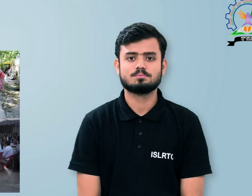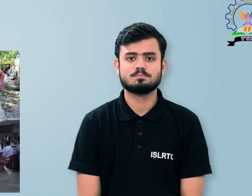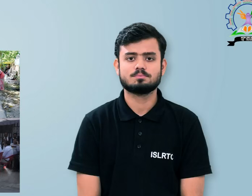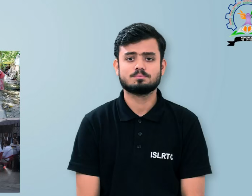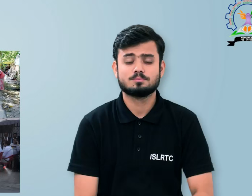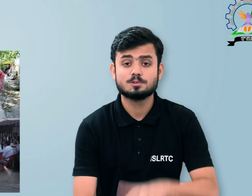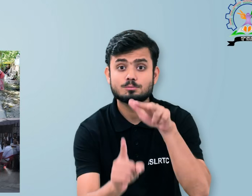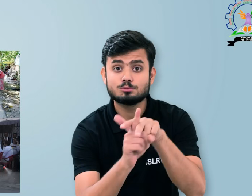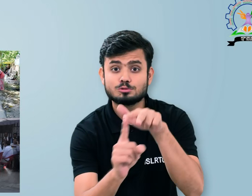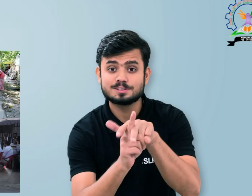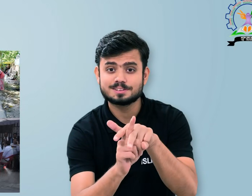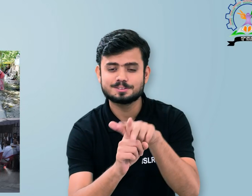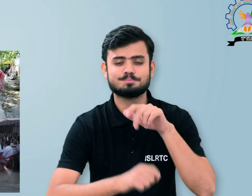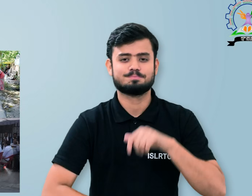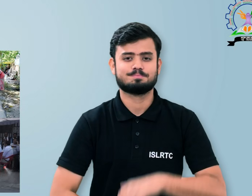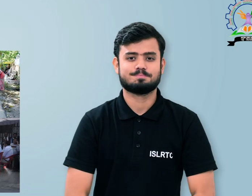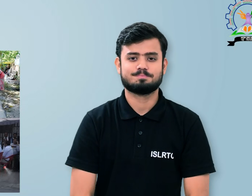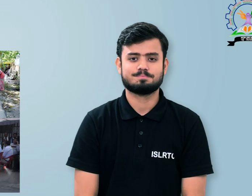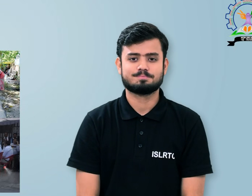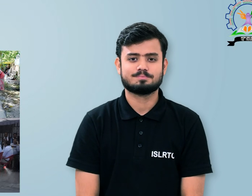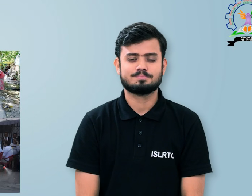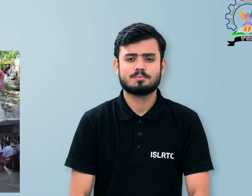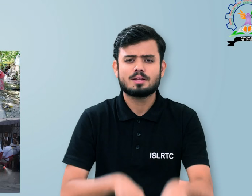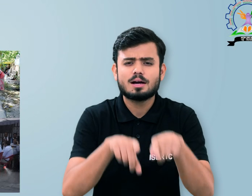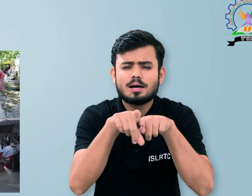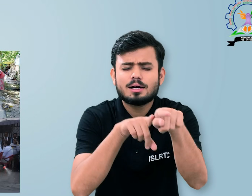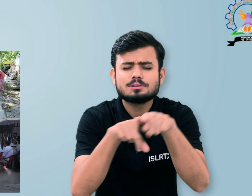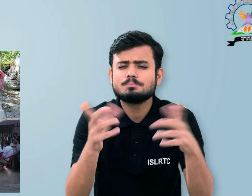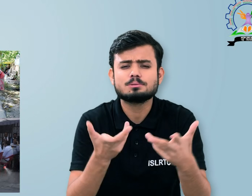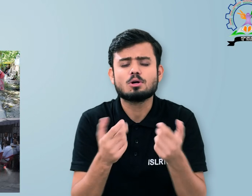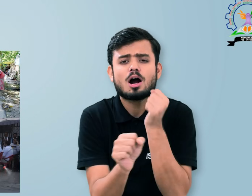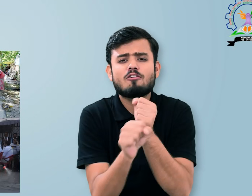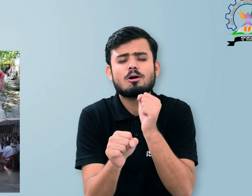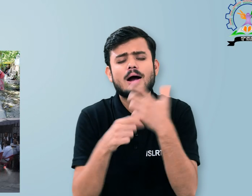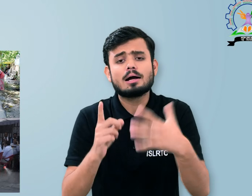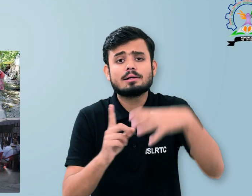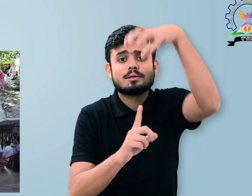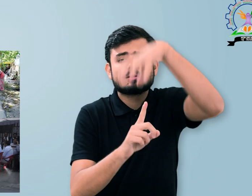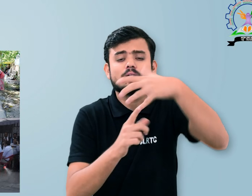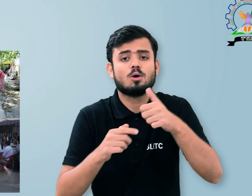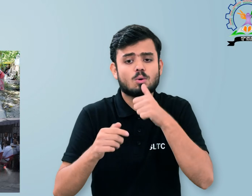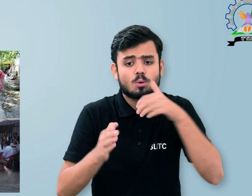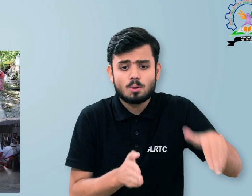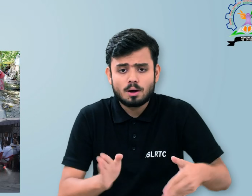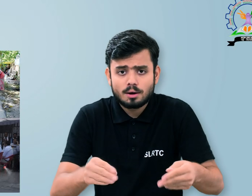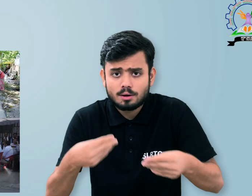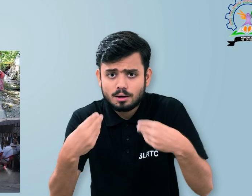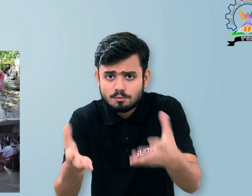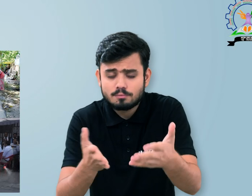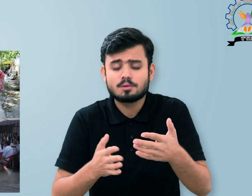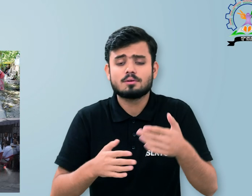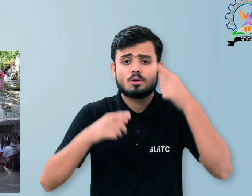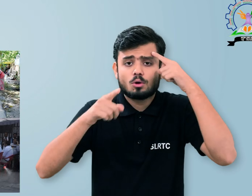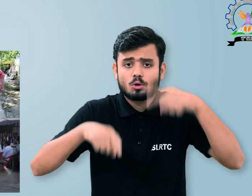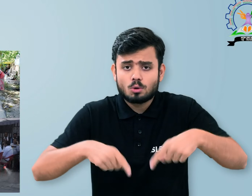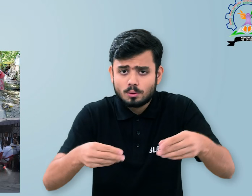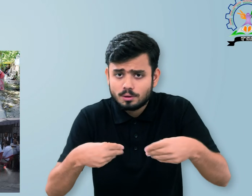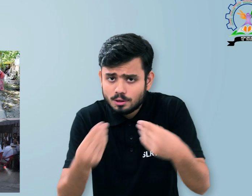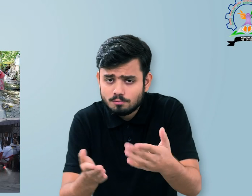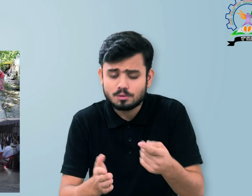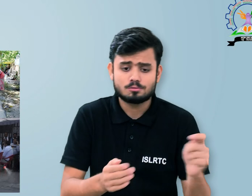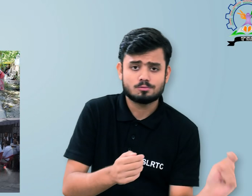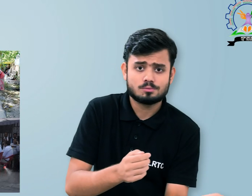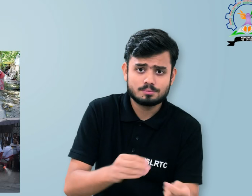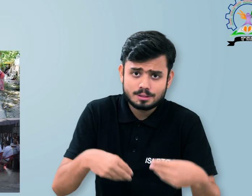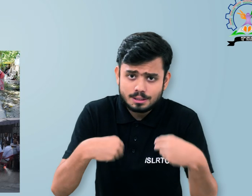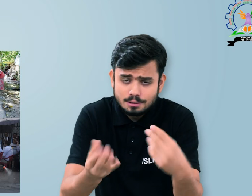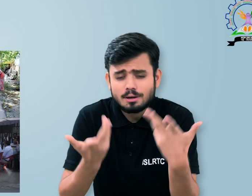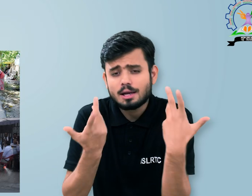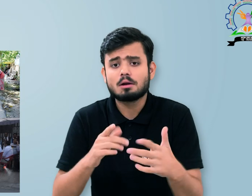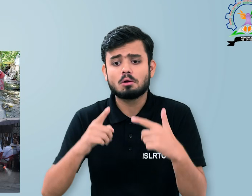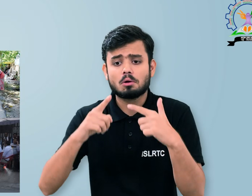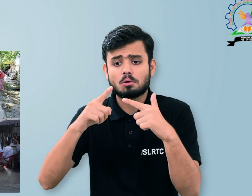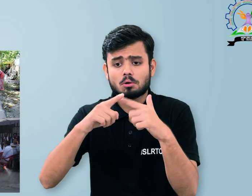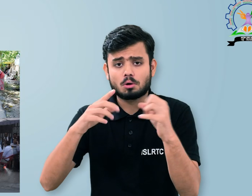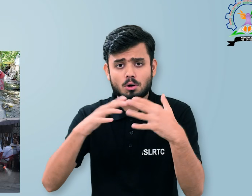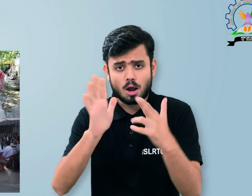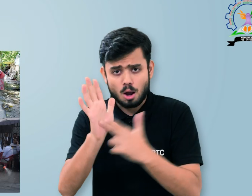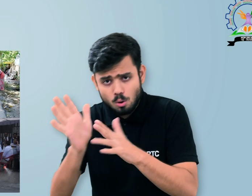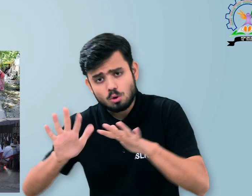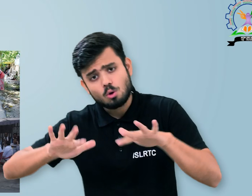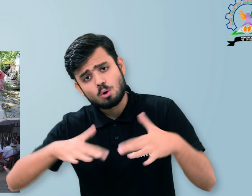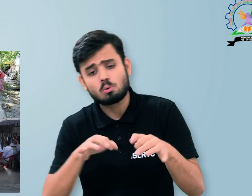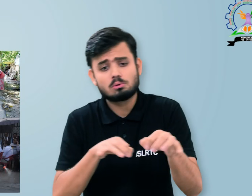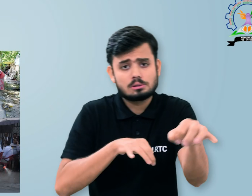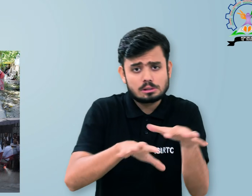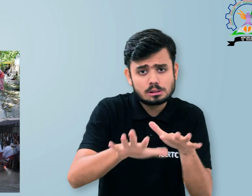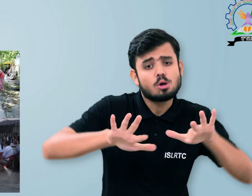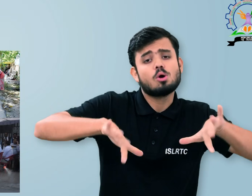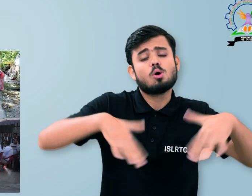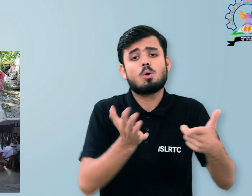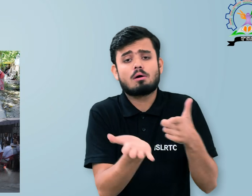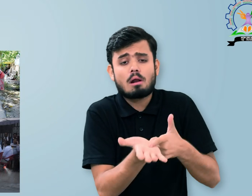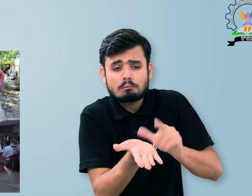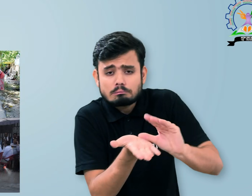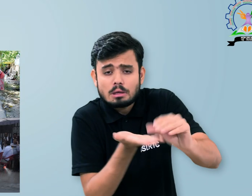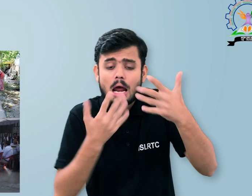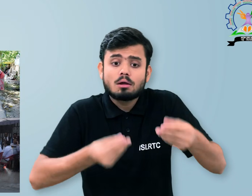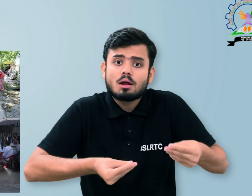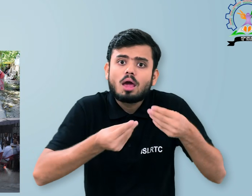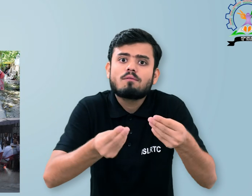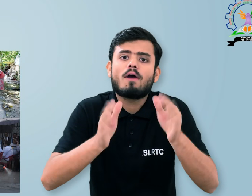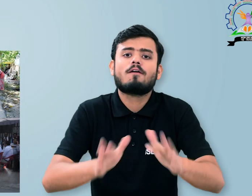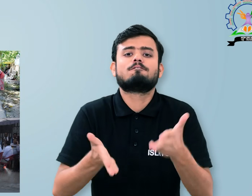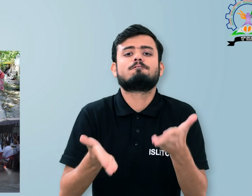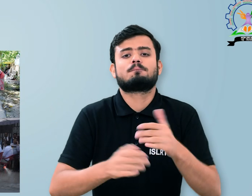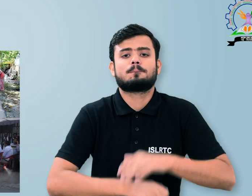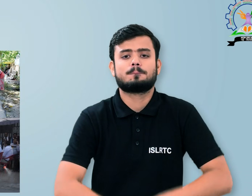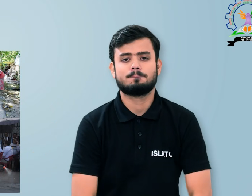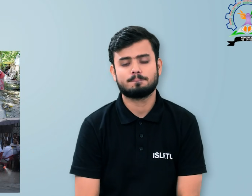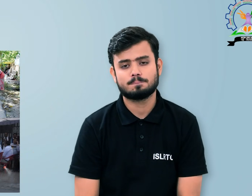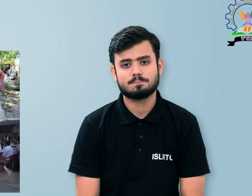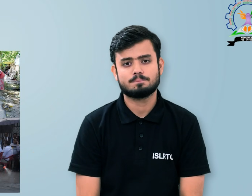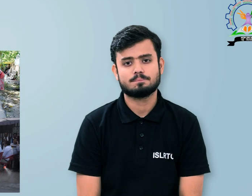Municipality A city or town that has corporate status and local government.